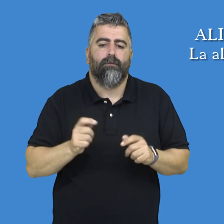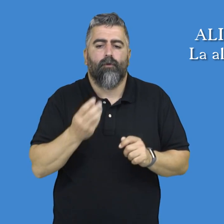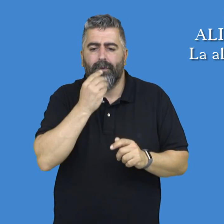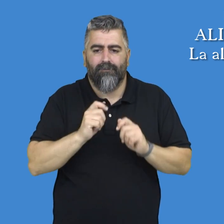comer